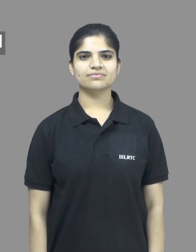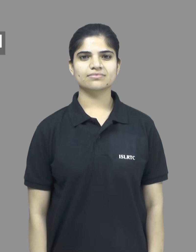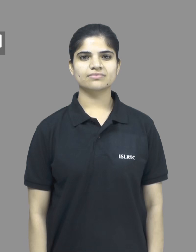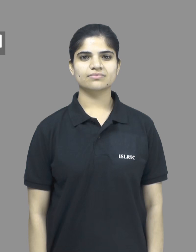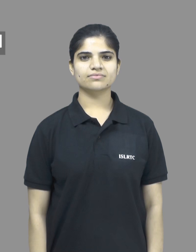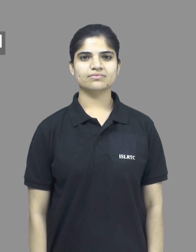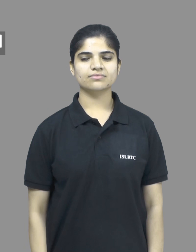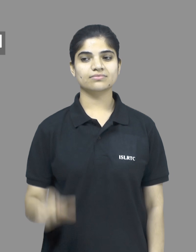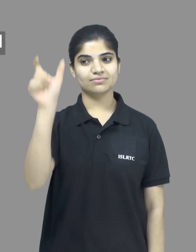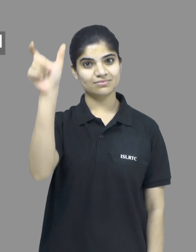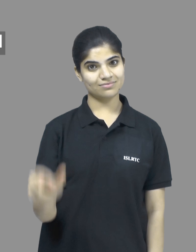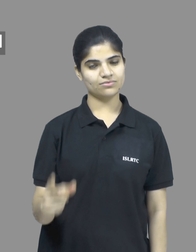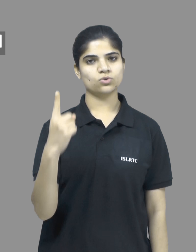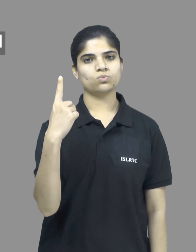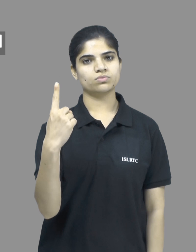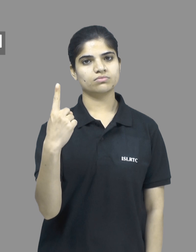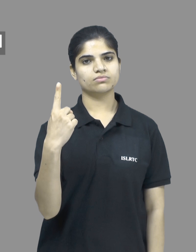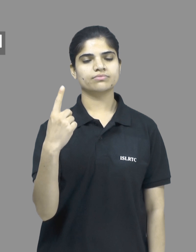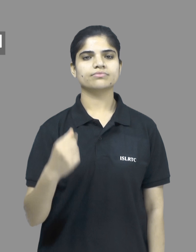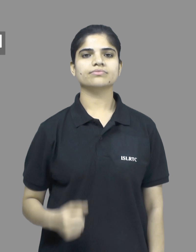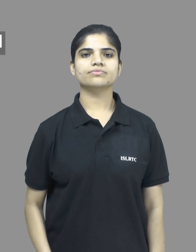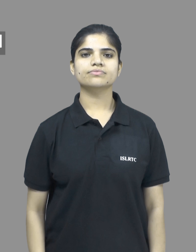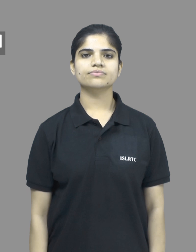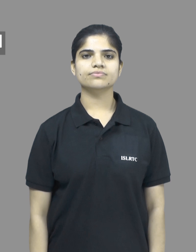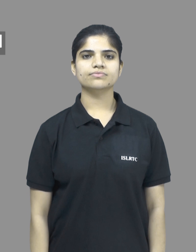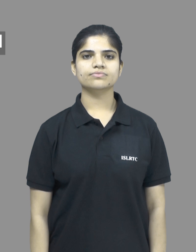Individual